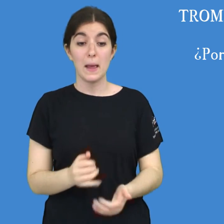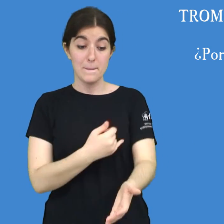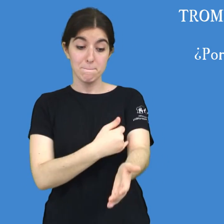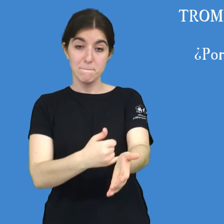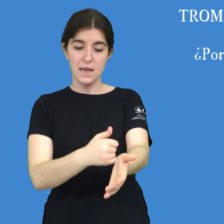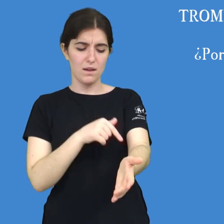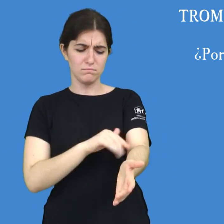vena